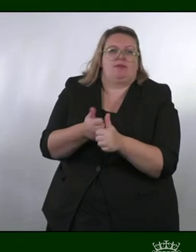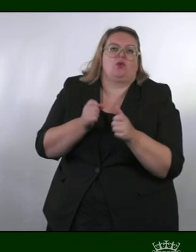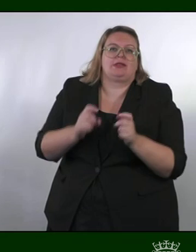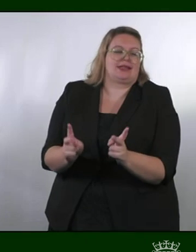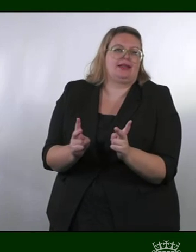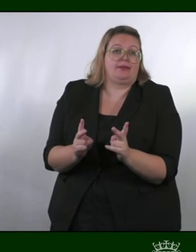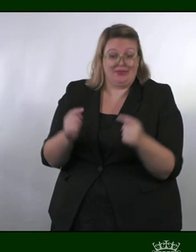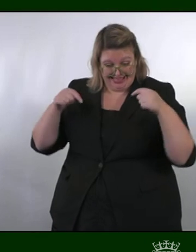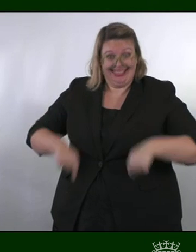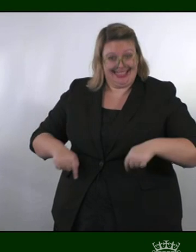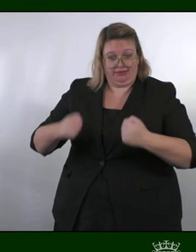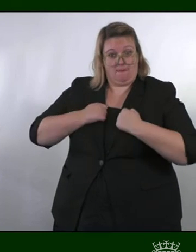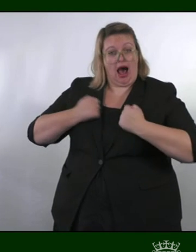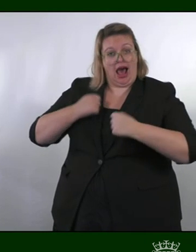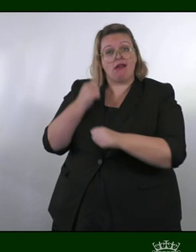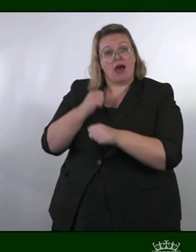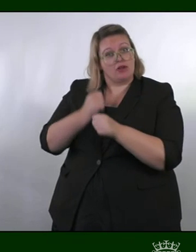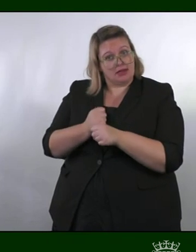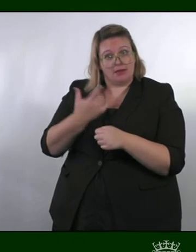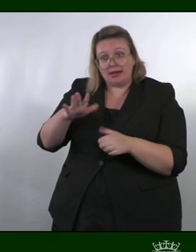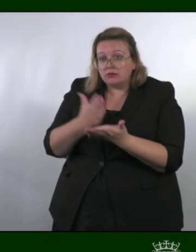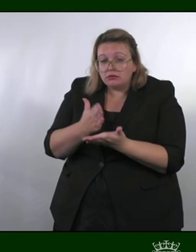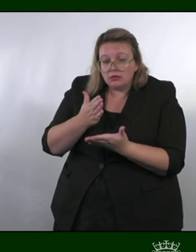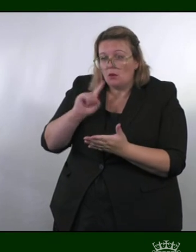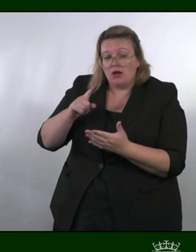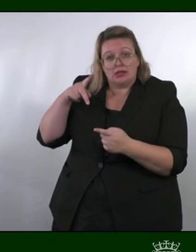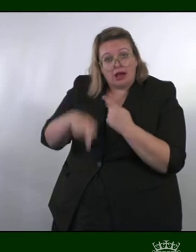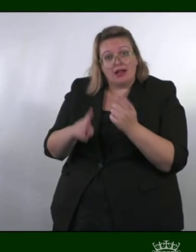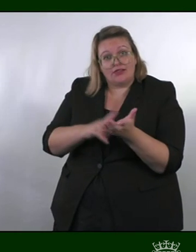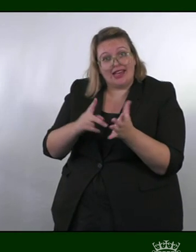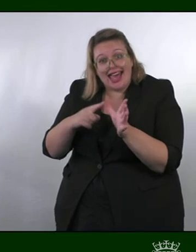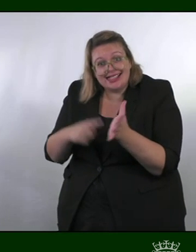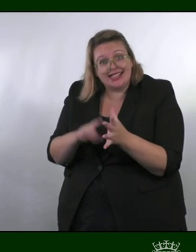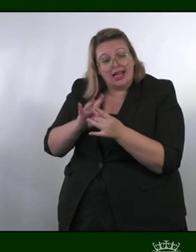It is this Government who have cut VAT for business and deferred business rates.